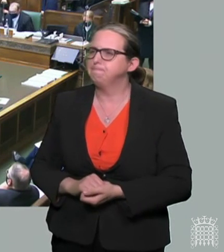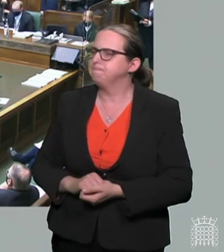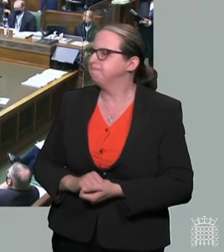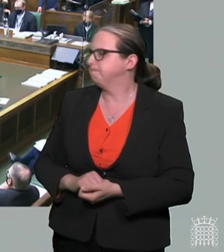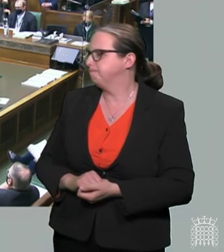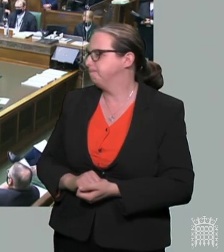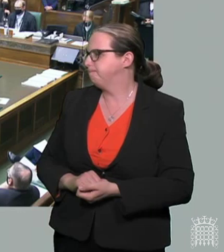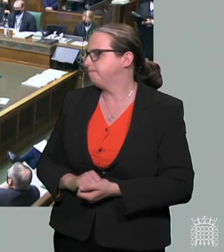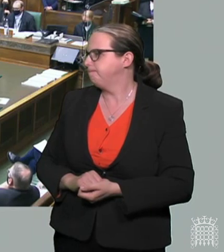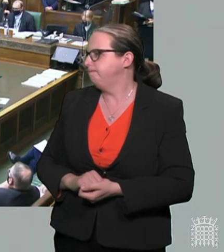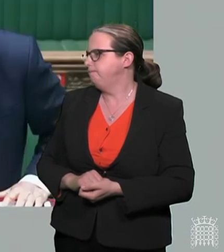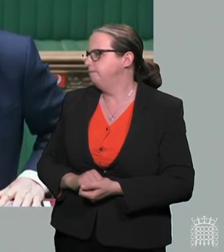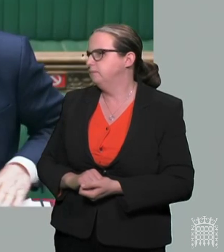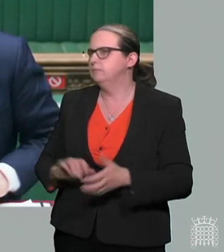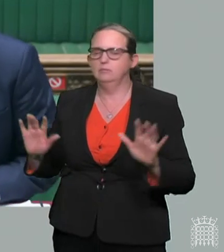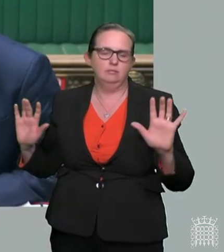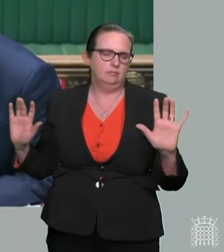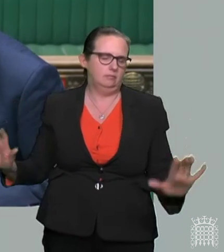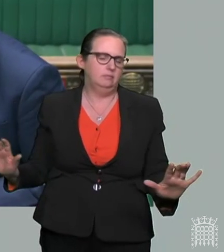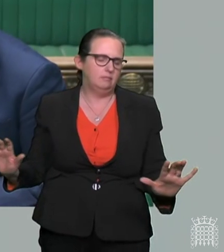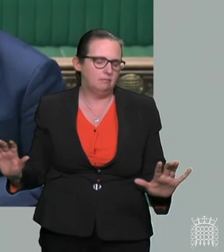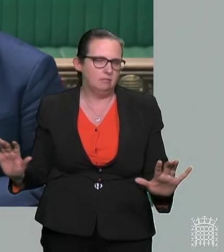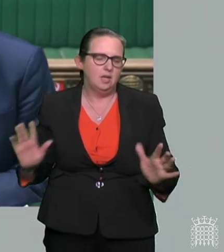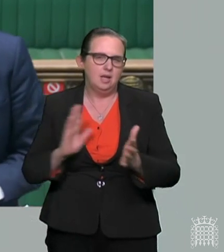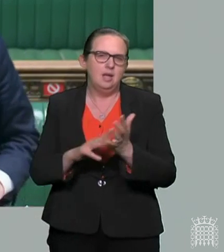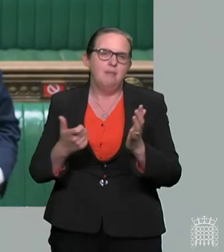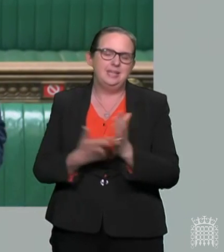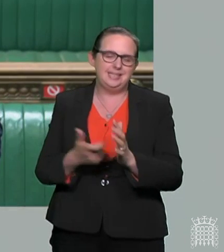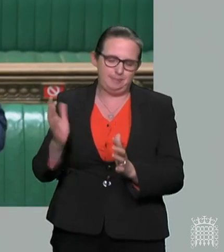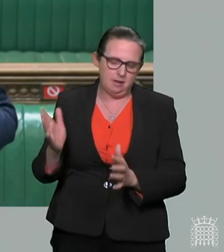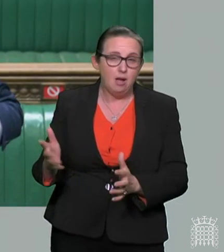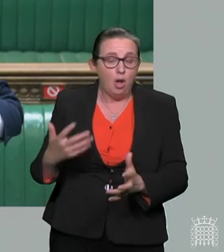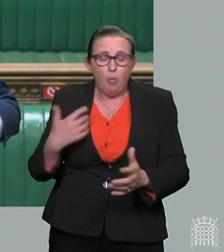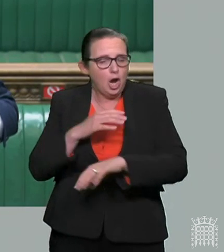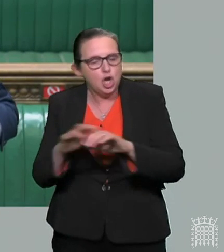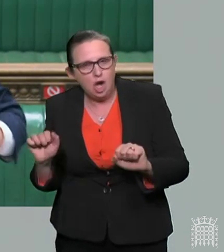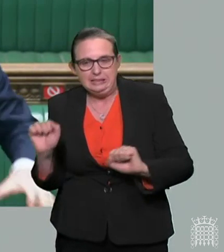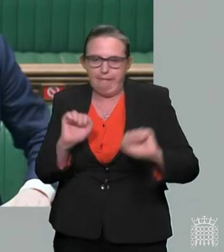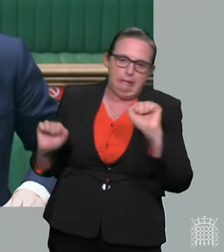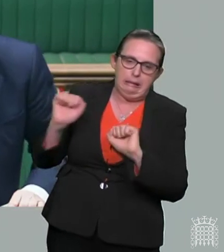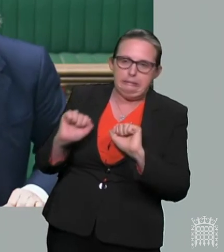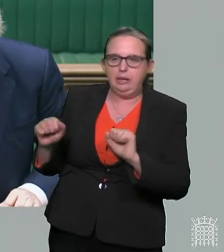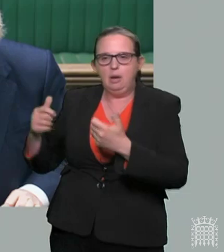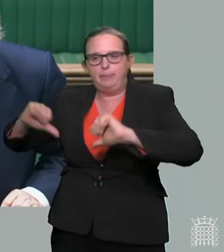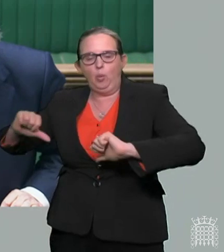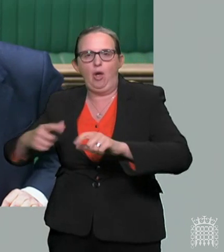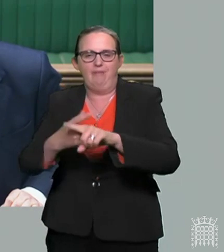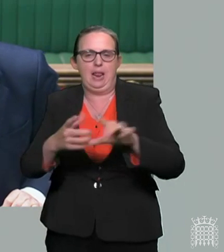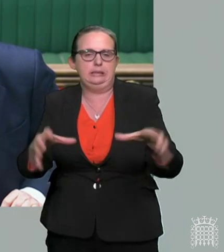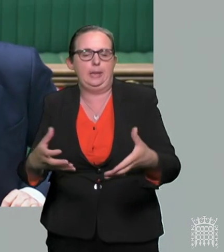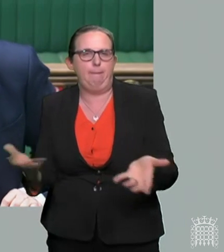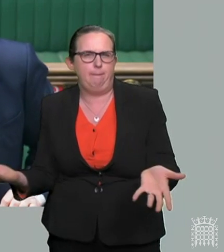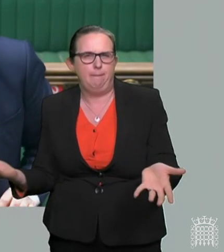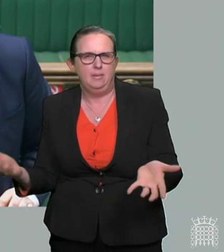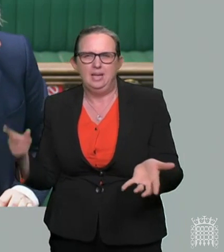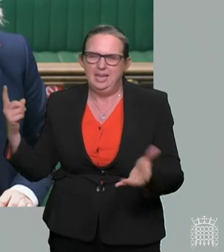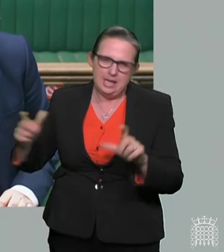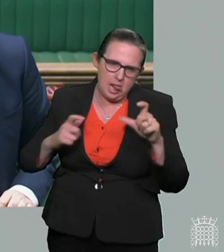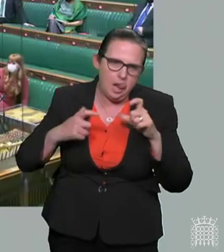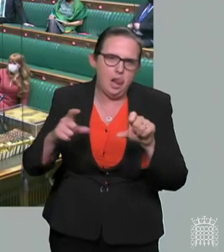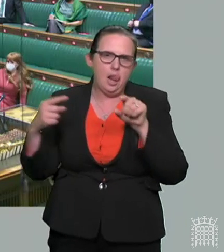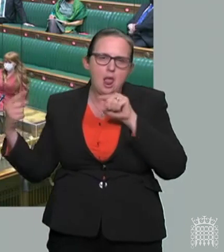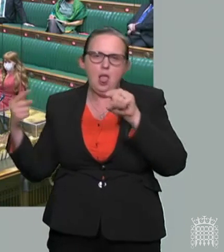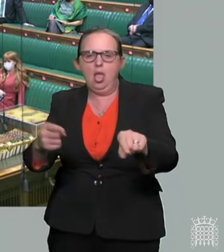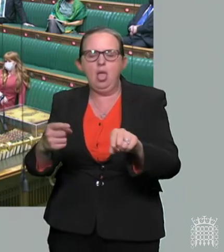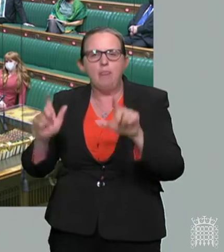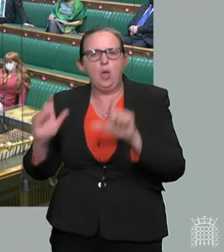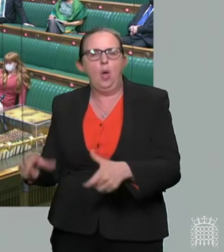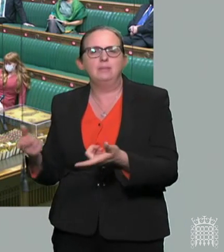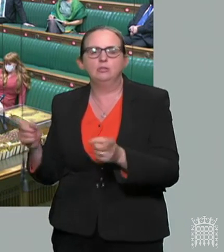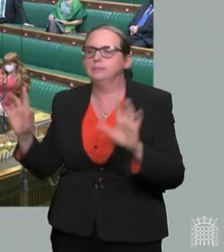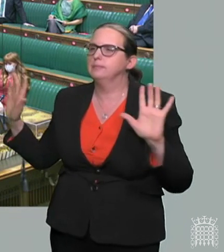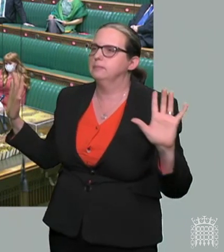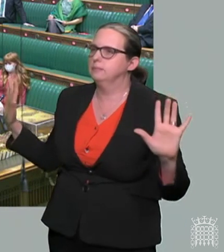Nobody defends booing of the England side. If the right honourable and learned Gentleman continues to attack the Home Secretary—